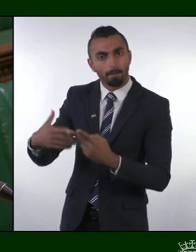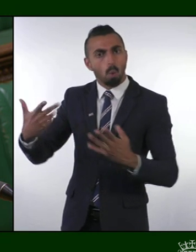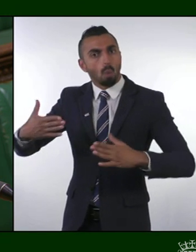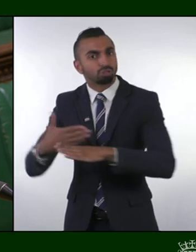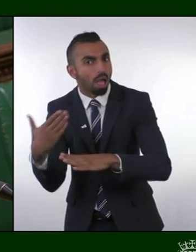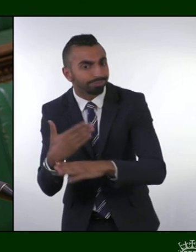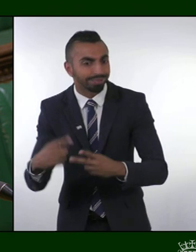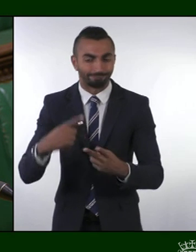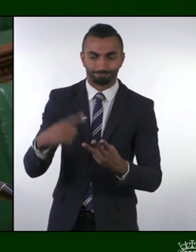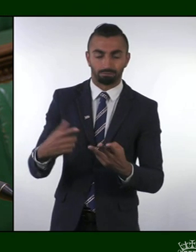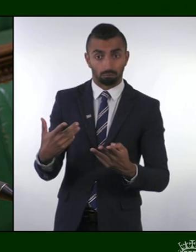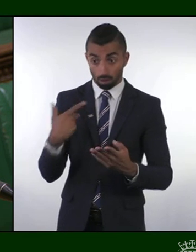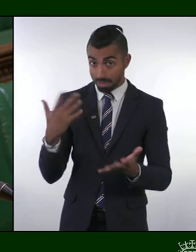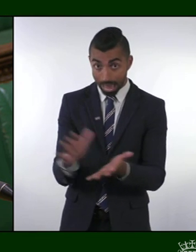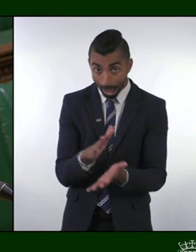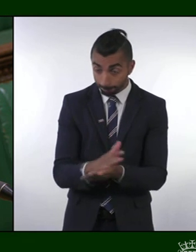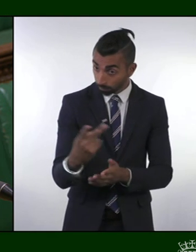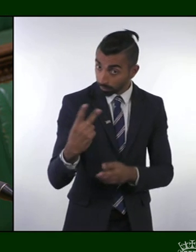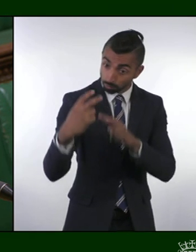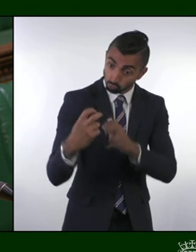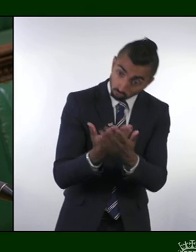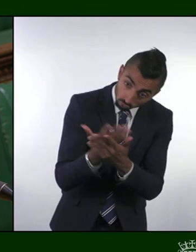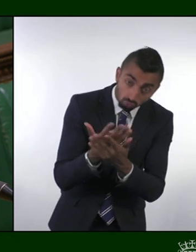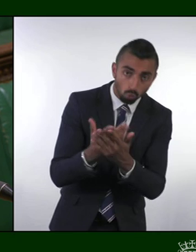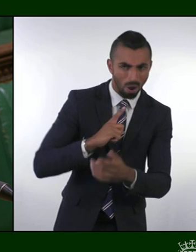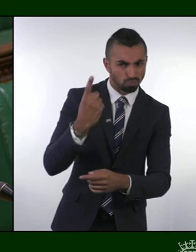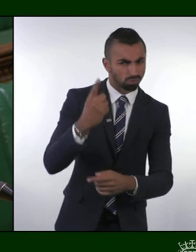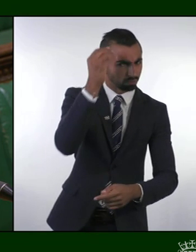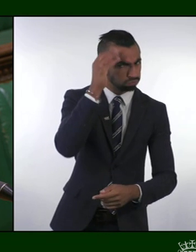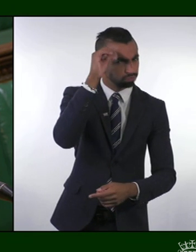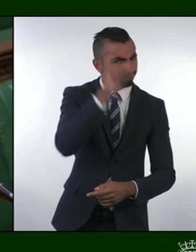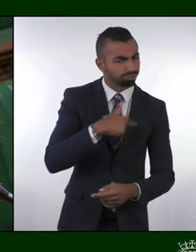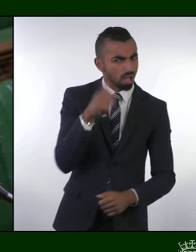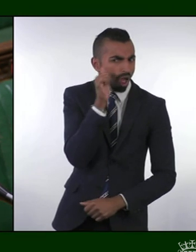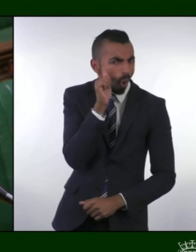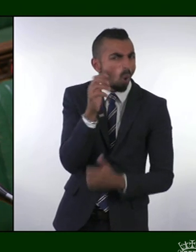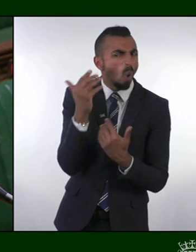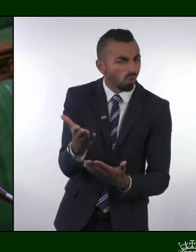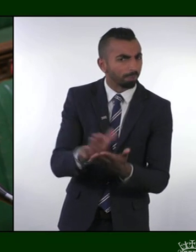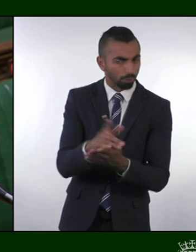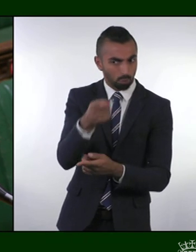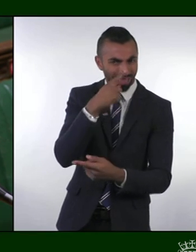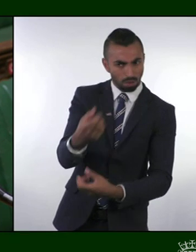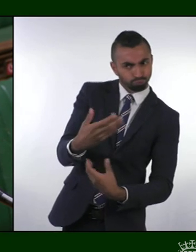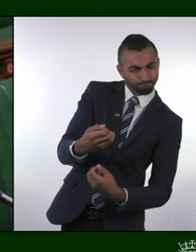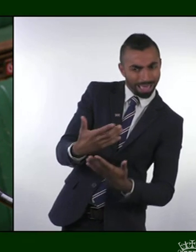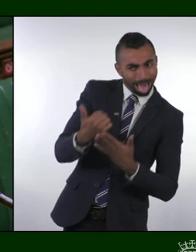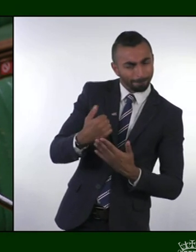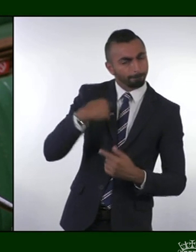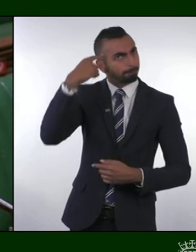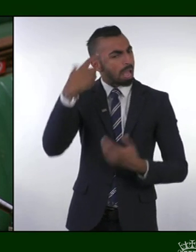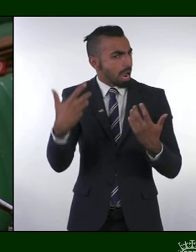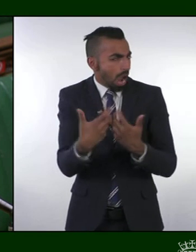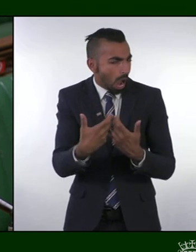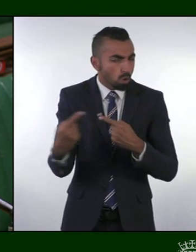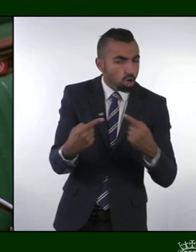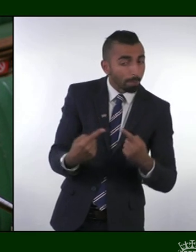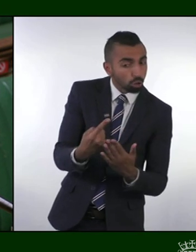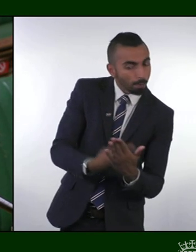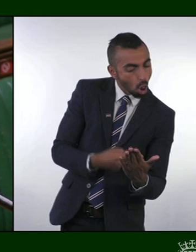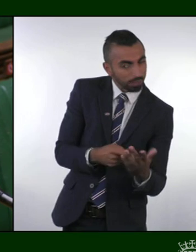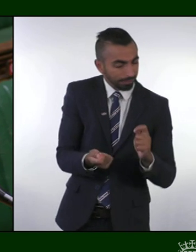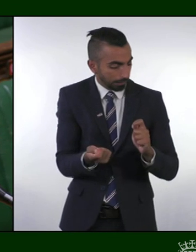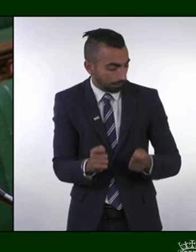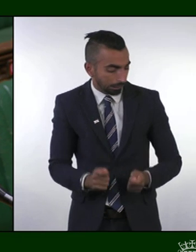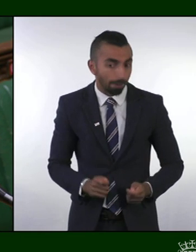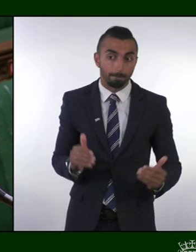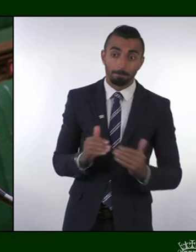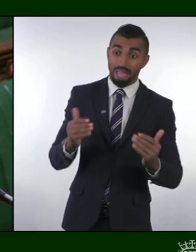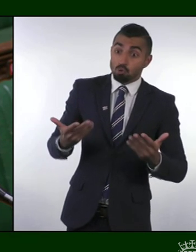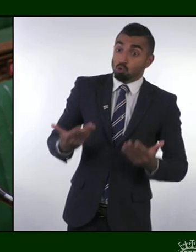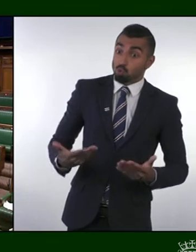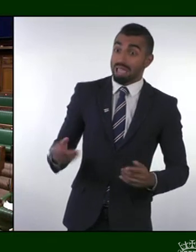I am happy to talk to him—I know he has expertise in this policy area—to get his thoughts about things we can do to update and turbo-charge our competition policy to make sure it is fit, especially for the digital age.